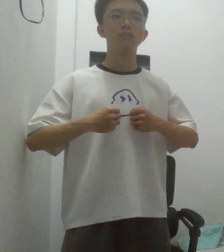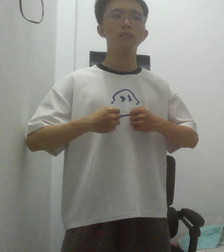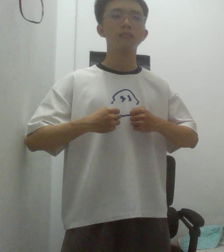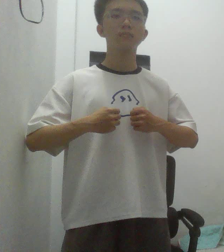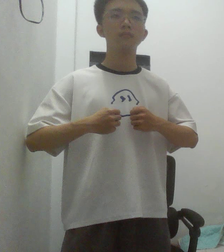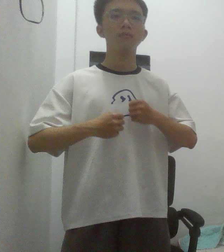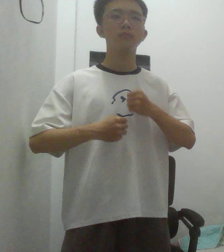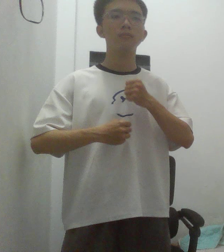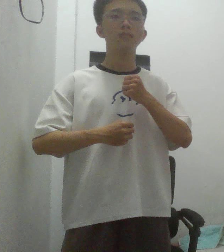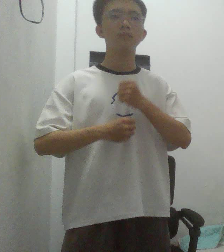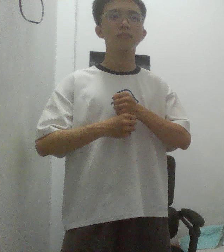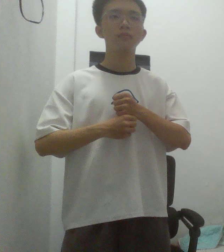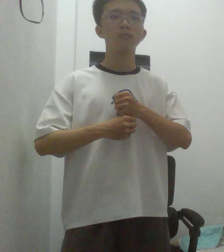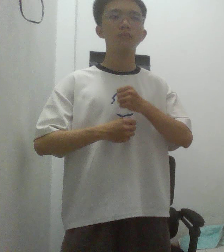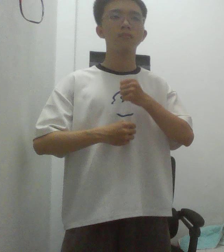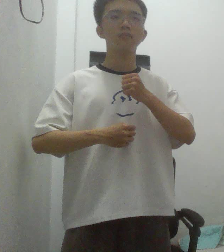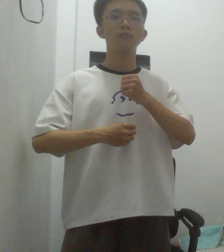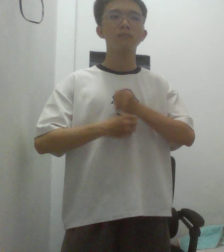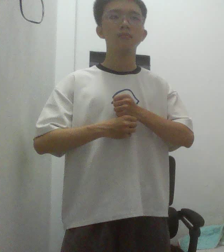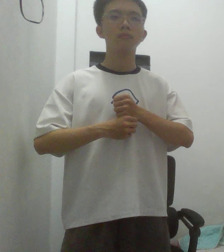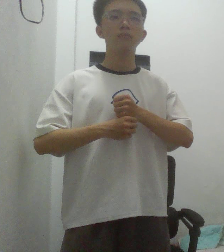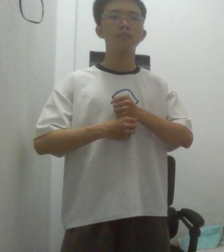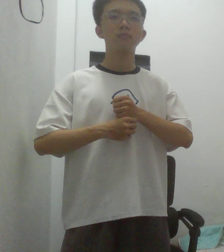cong viec